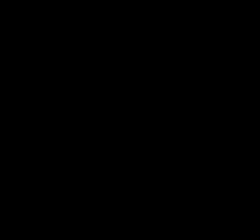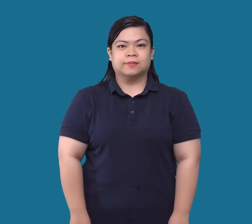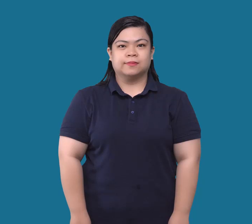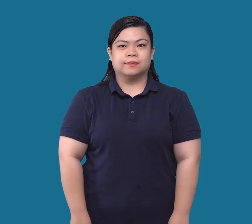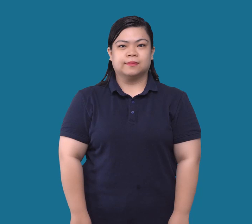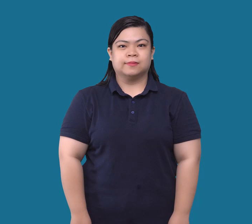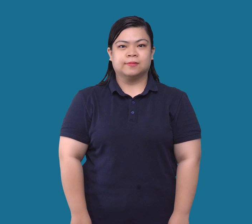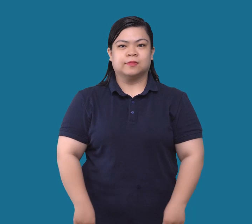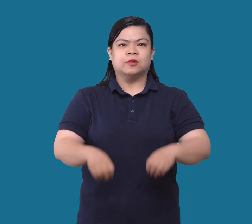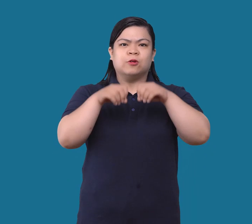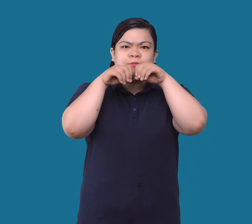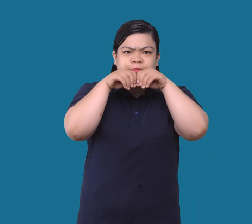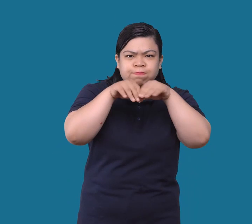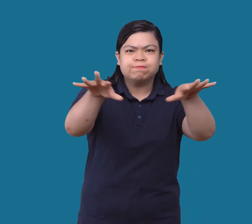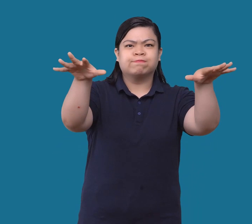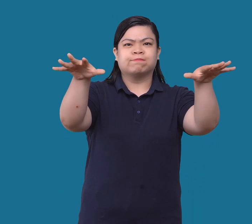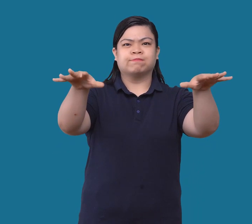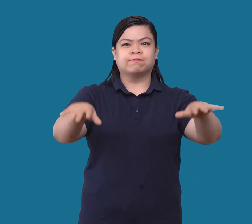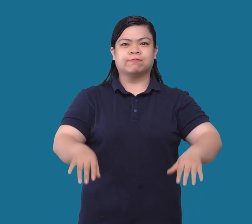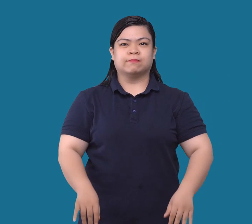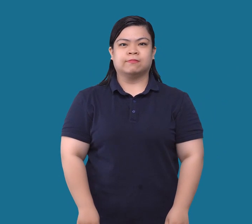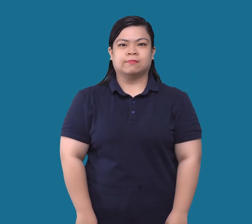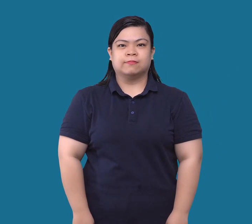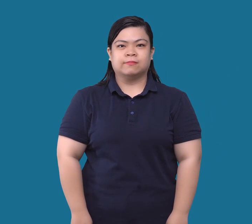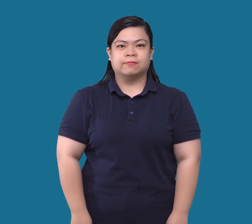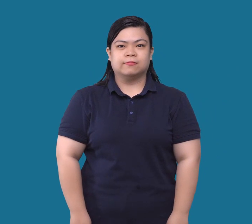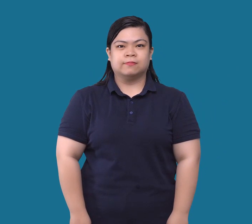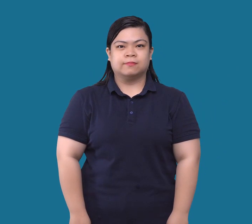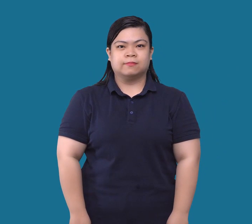thông báo